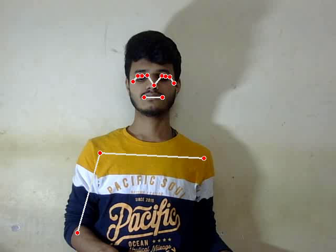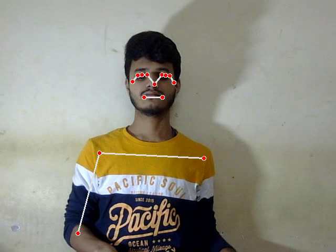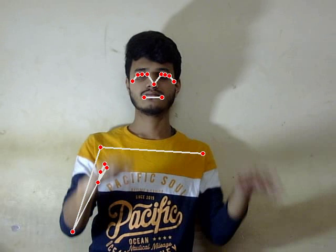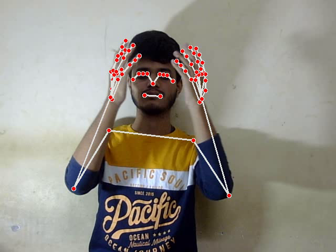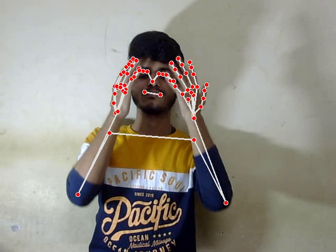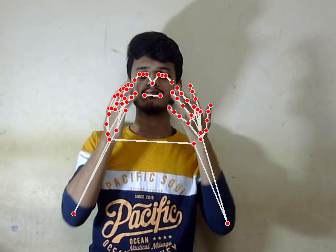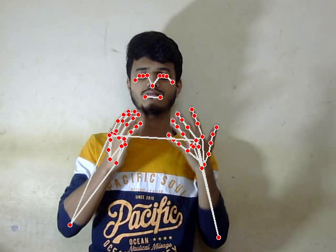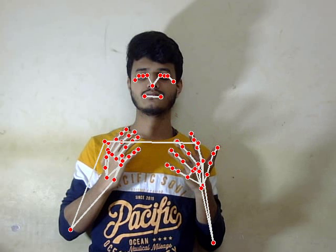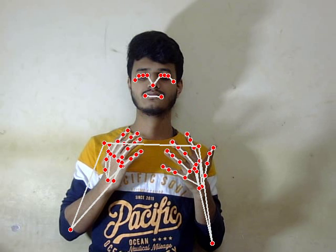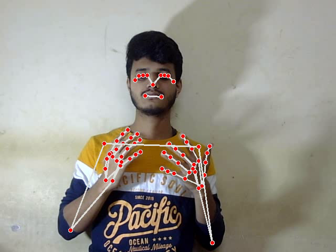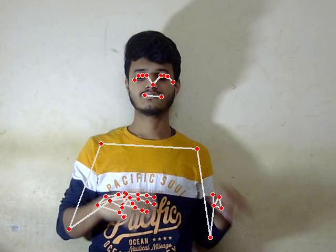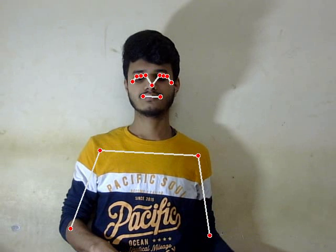sad